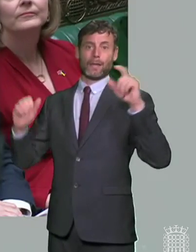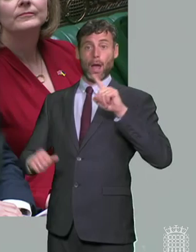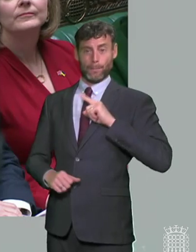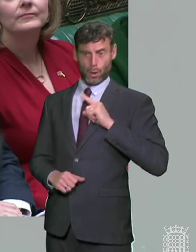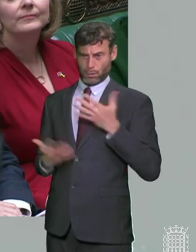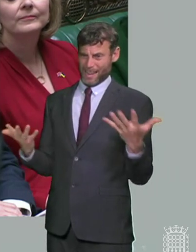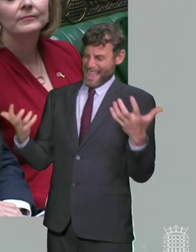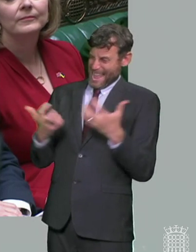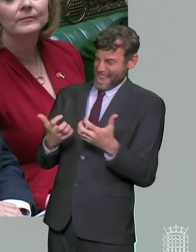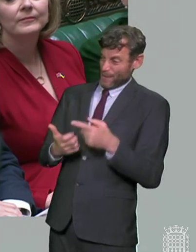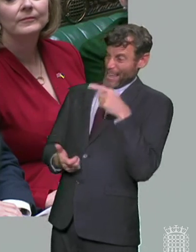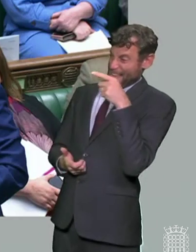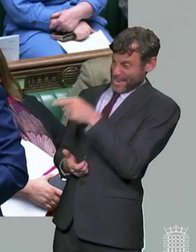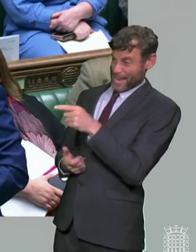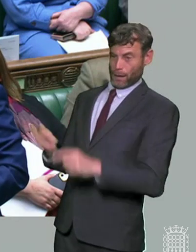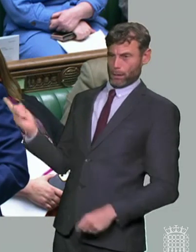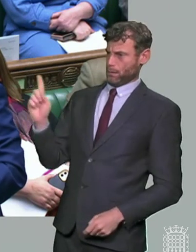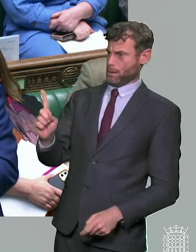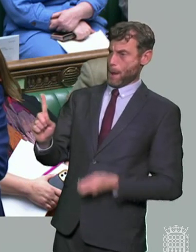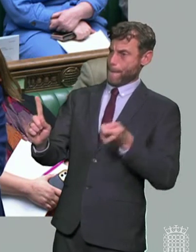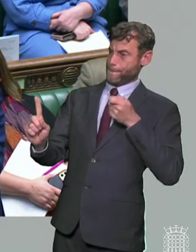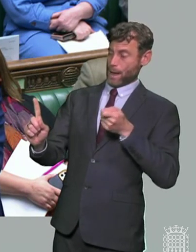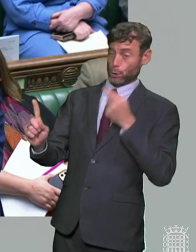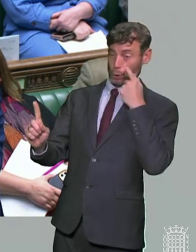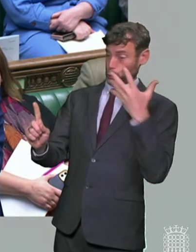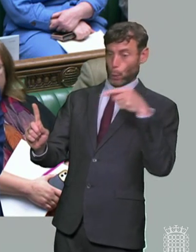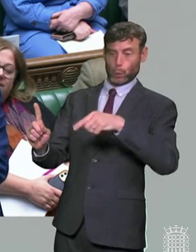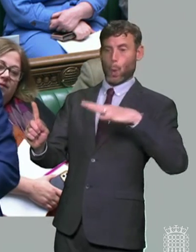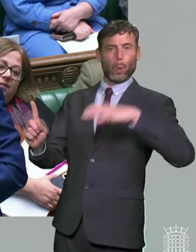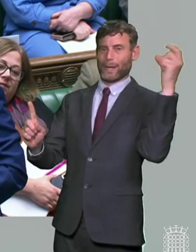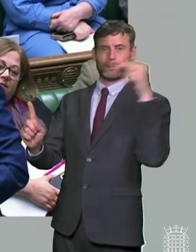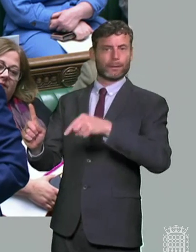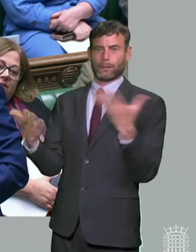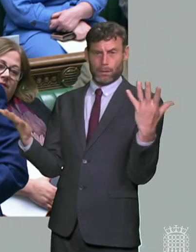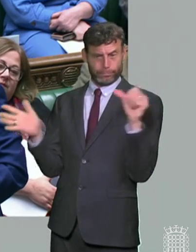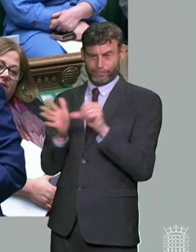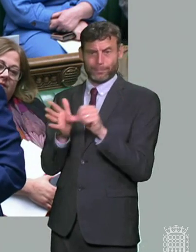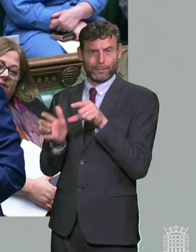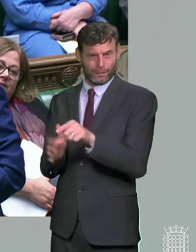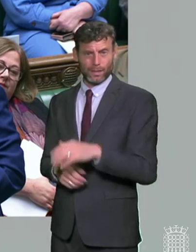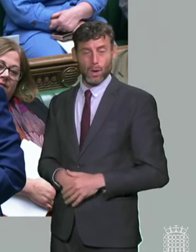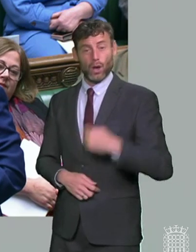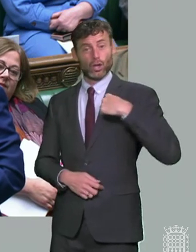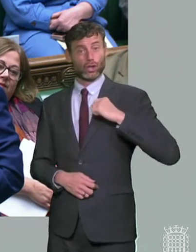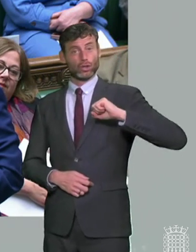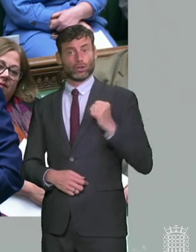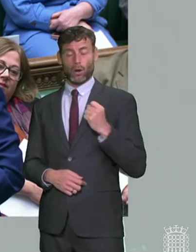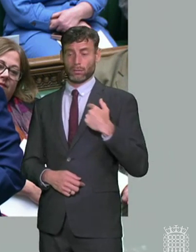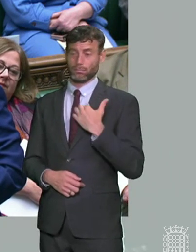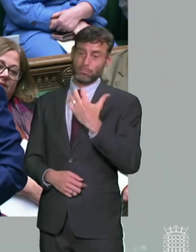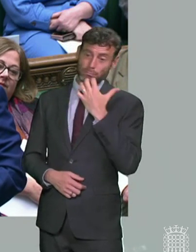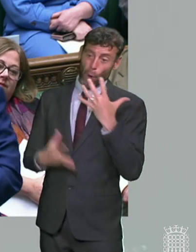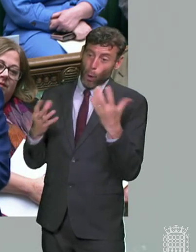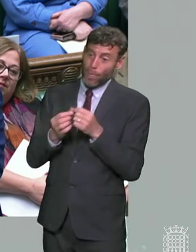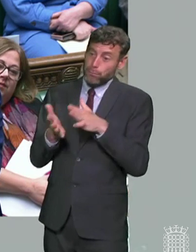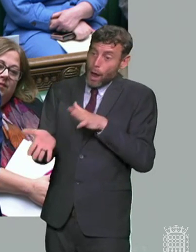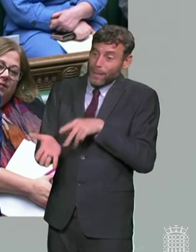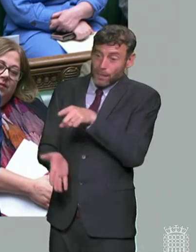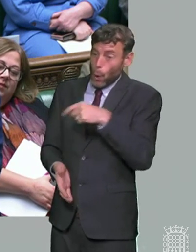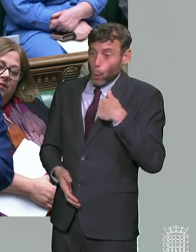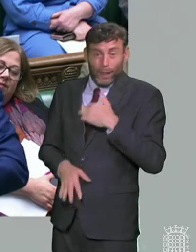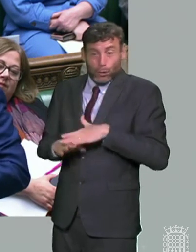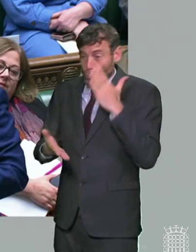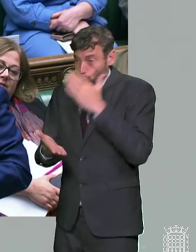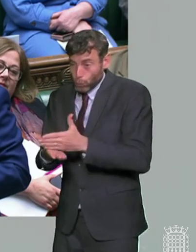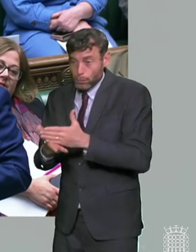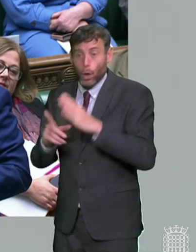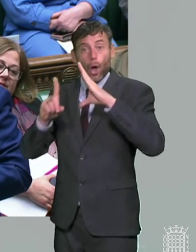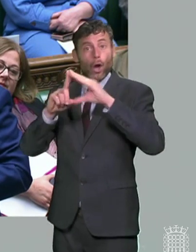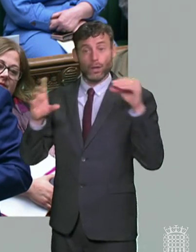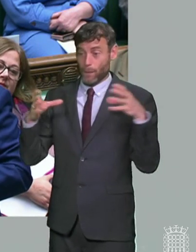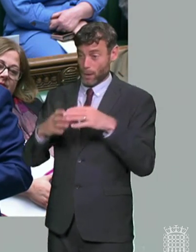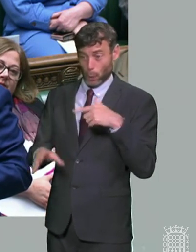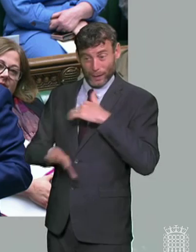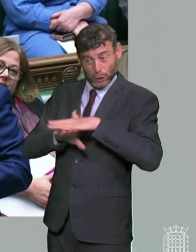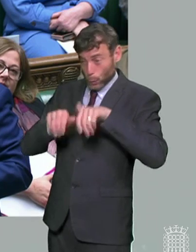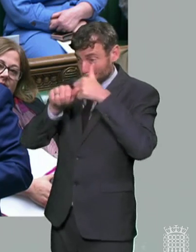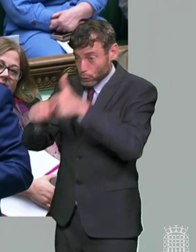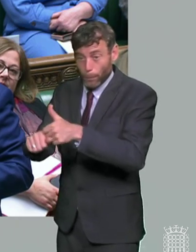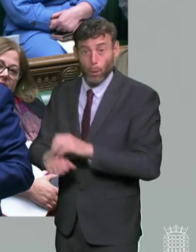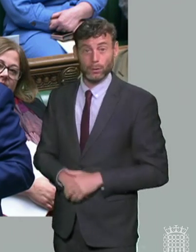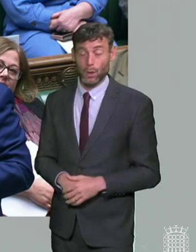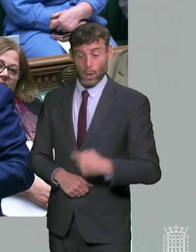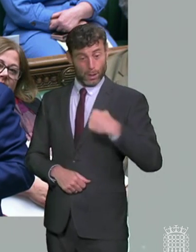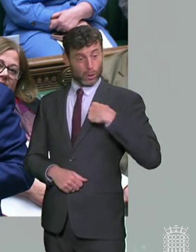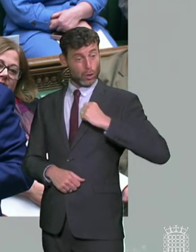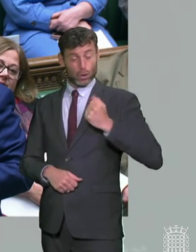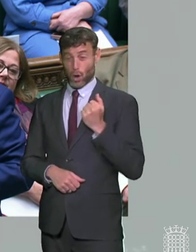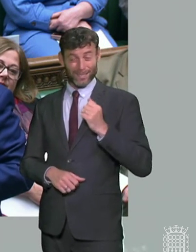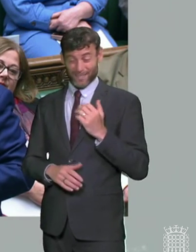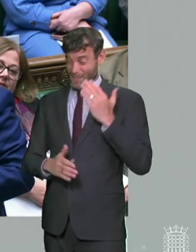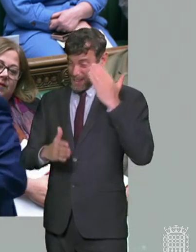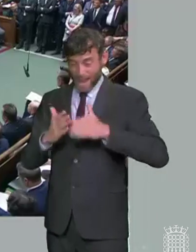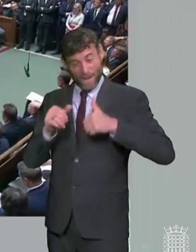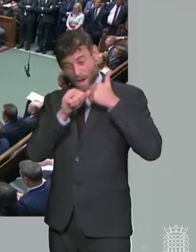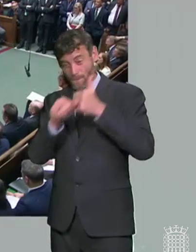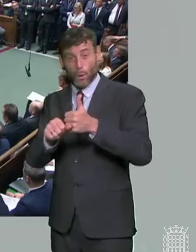Can the Prime Minister tell us how it is democratic that Scotland is stuck with a Prime Minister we do not trust, a Conservative party we do not support, and Tory Governments we have not voted for since 1955?